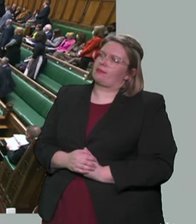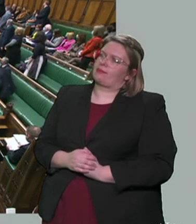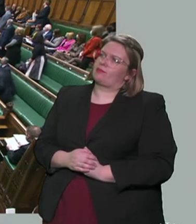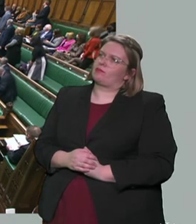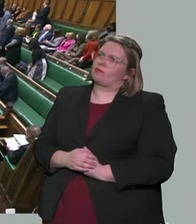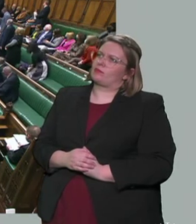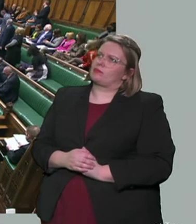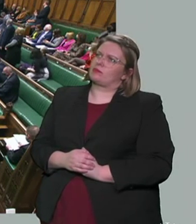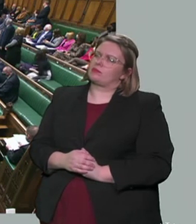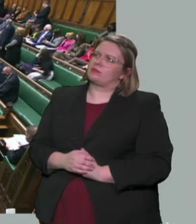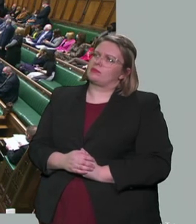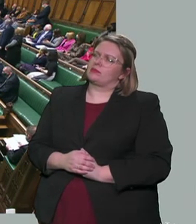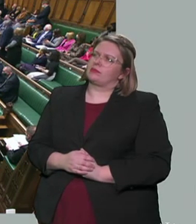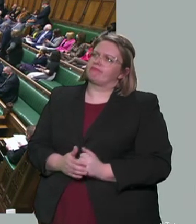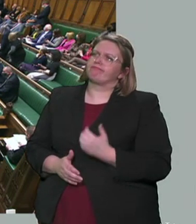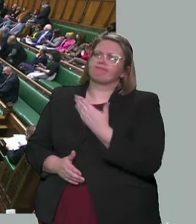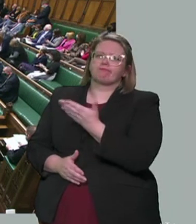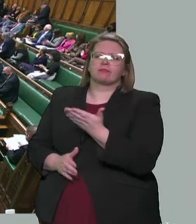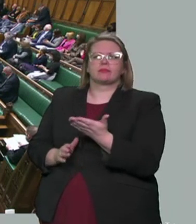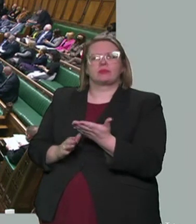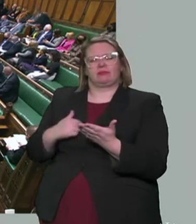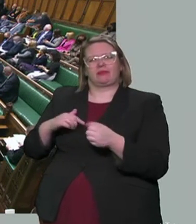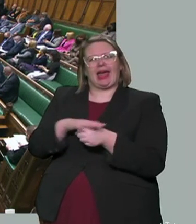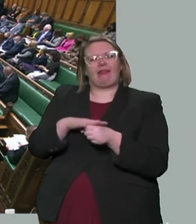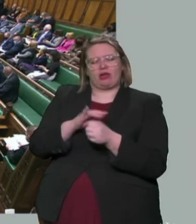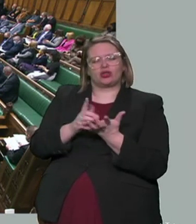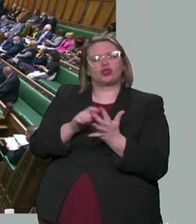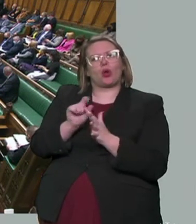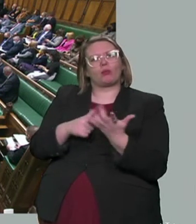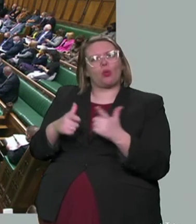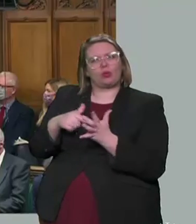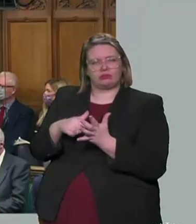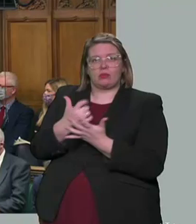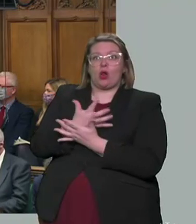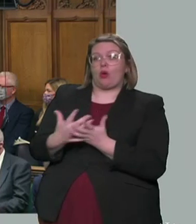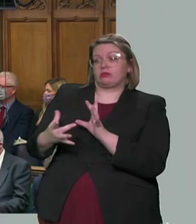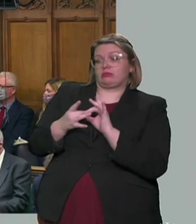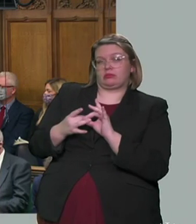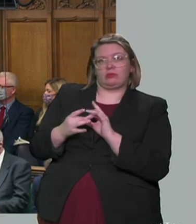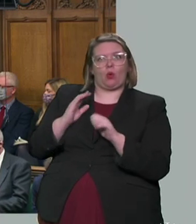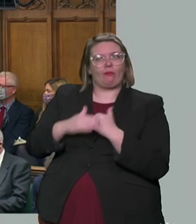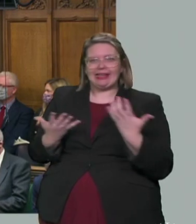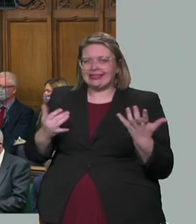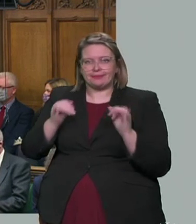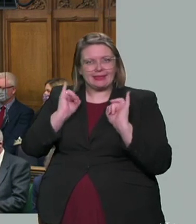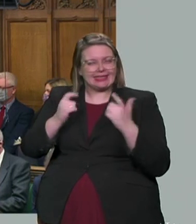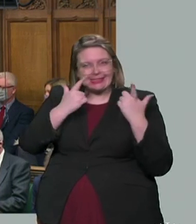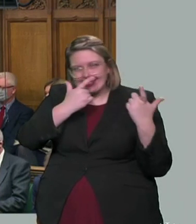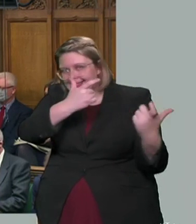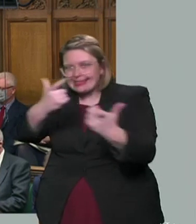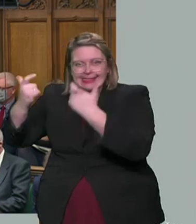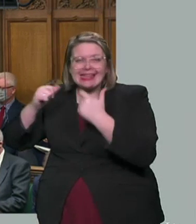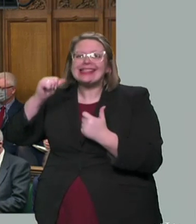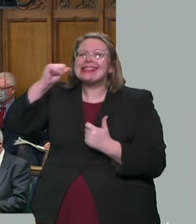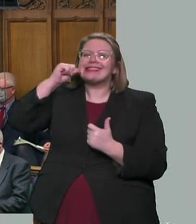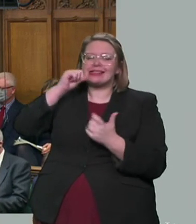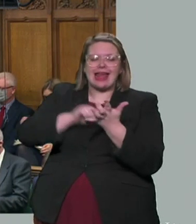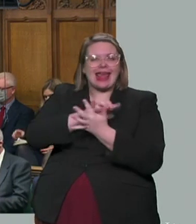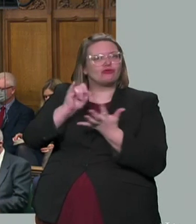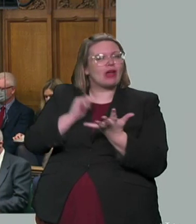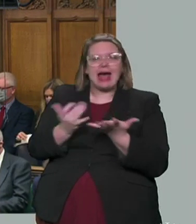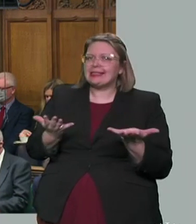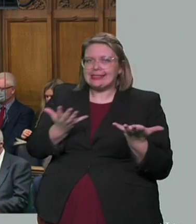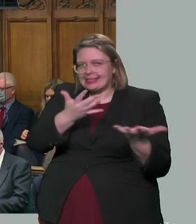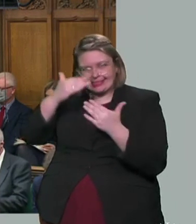A number of people in my constituency have contacted me about the lack of NHS dentists and the prohibitive cost of private dental treatment.